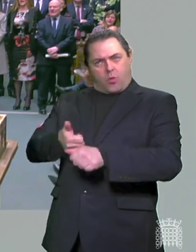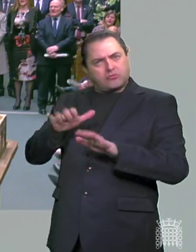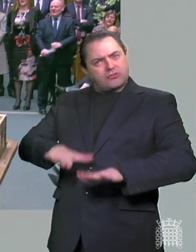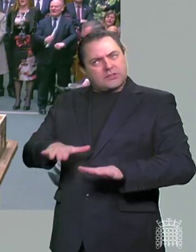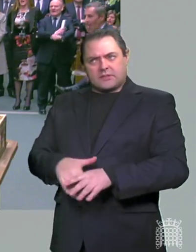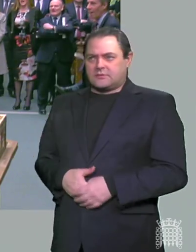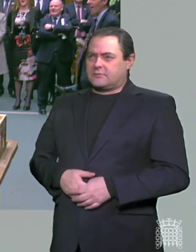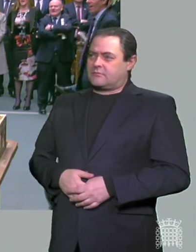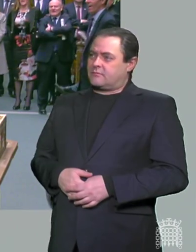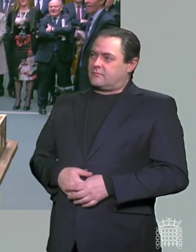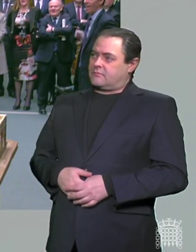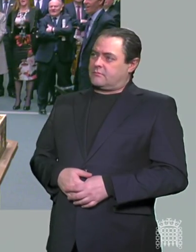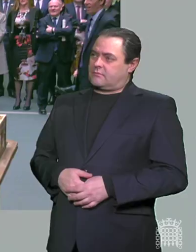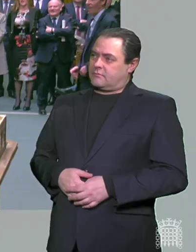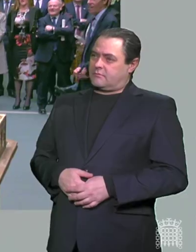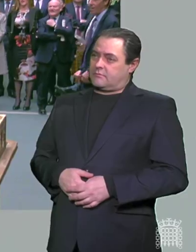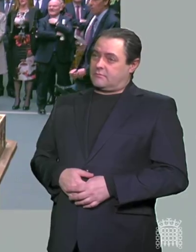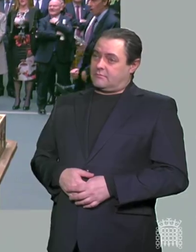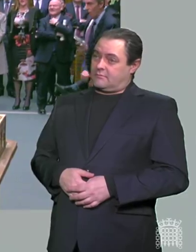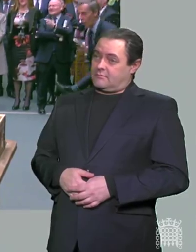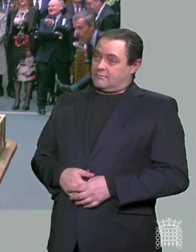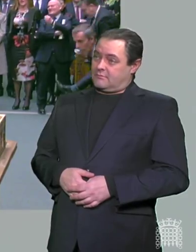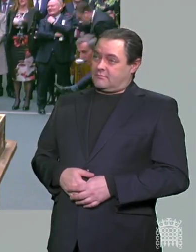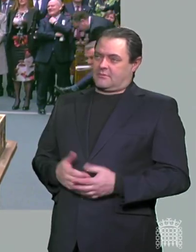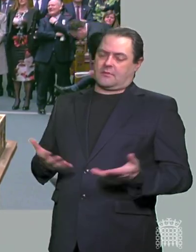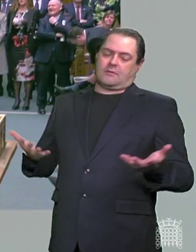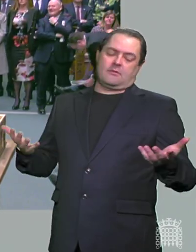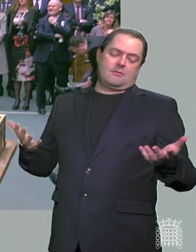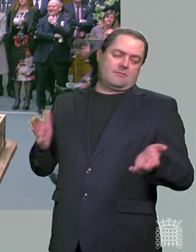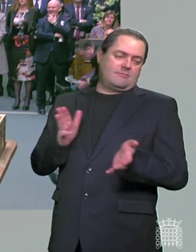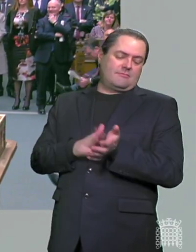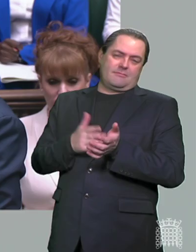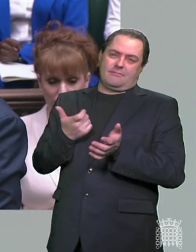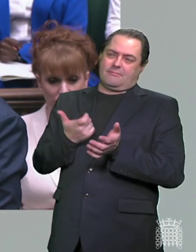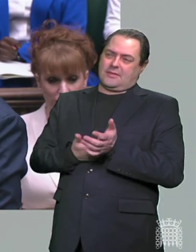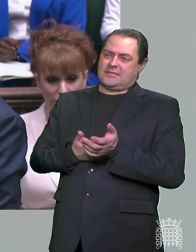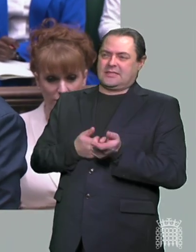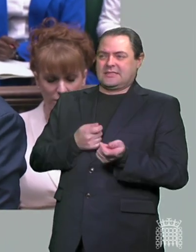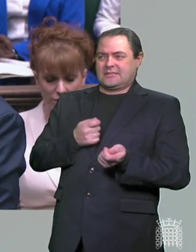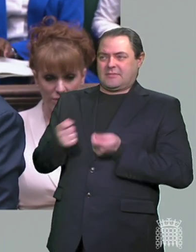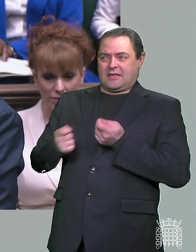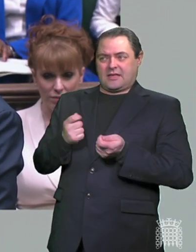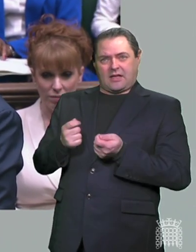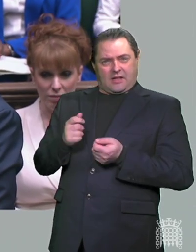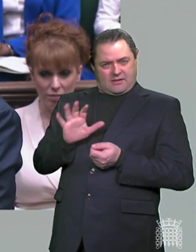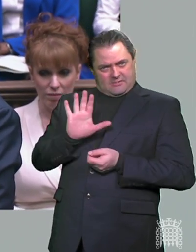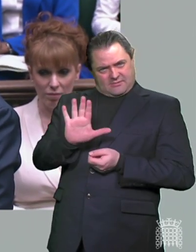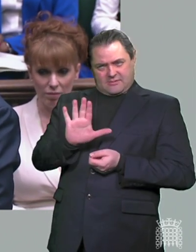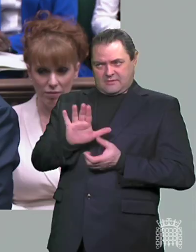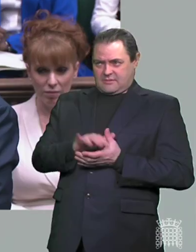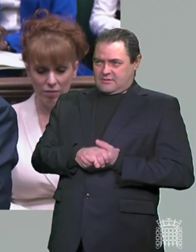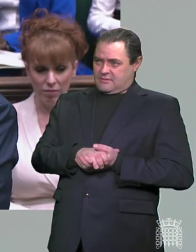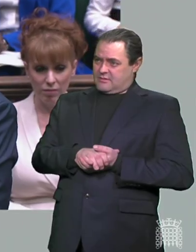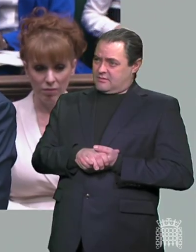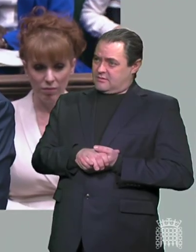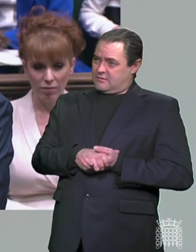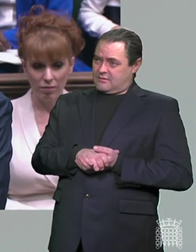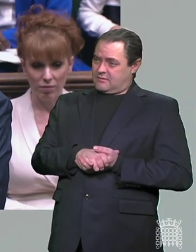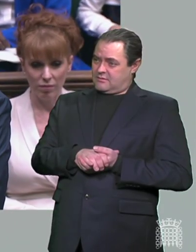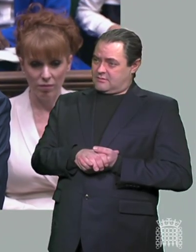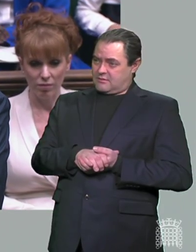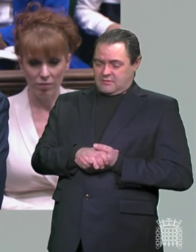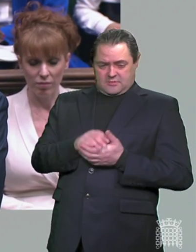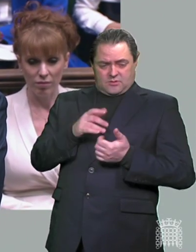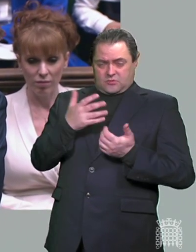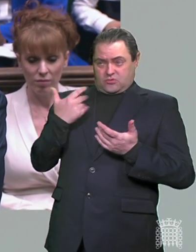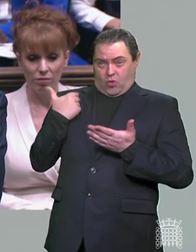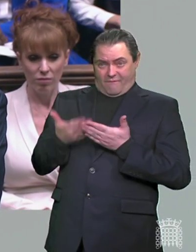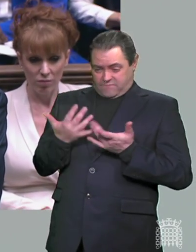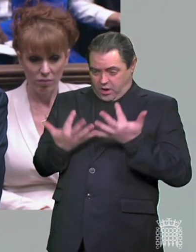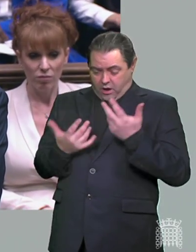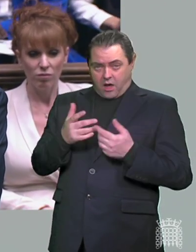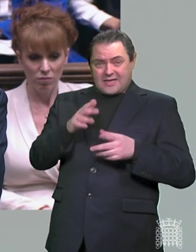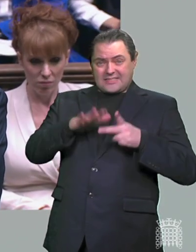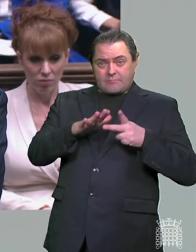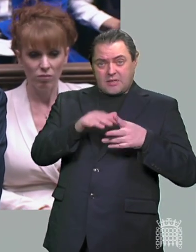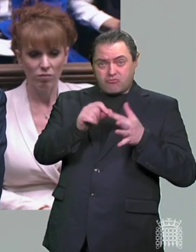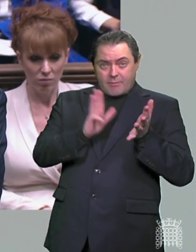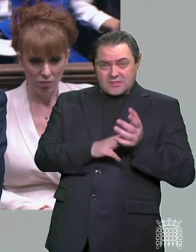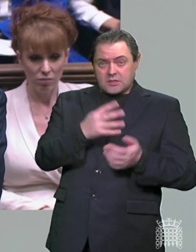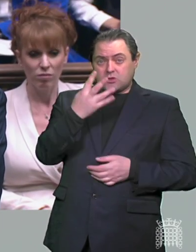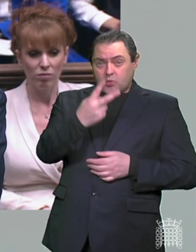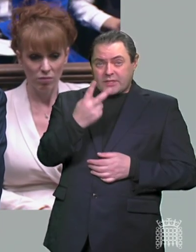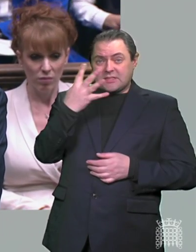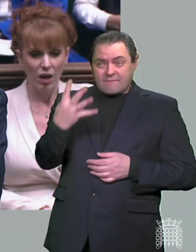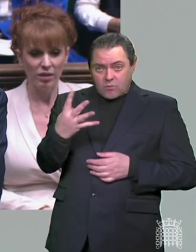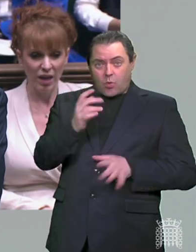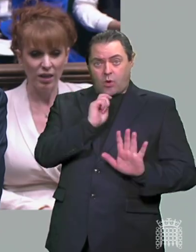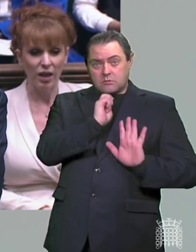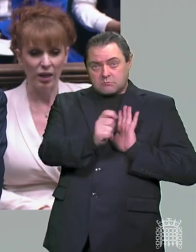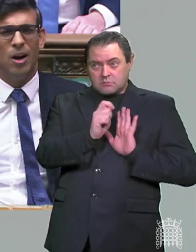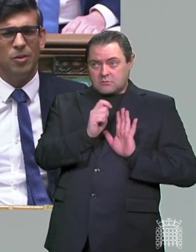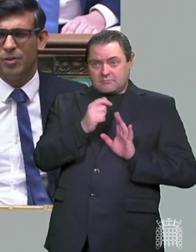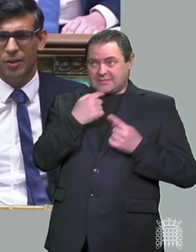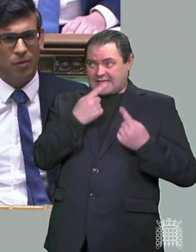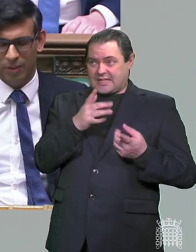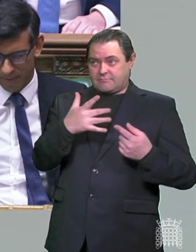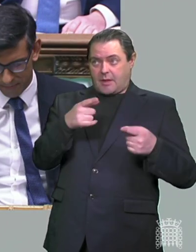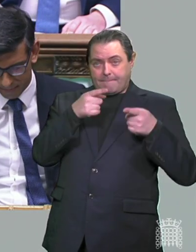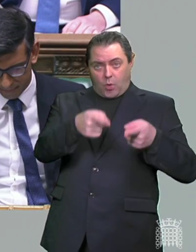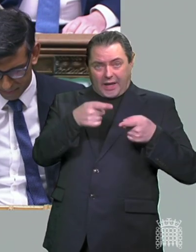At the last count, the Deputy Prime Minister was facing 24 separate allegations of bullying.